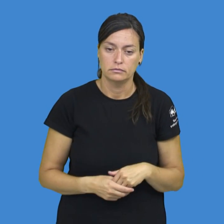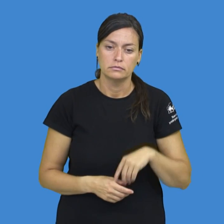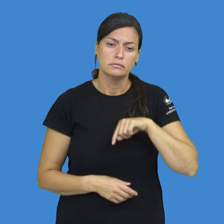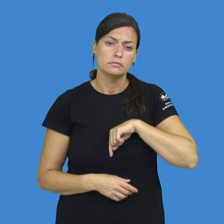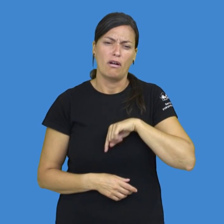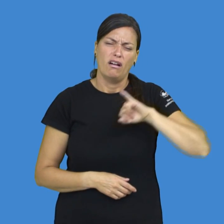sentir